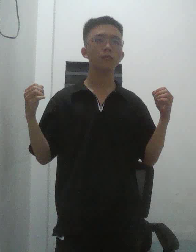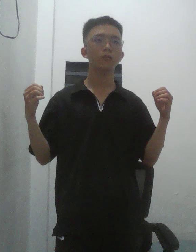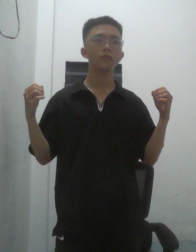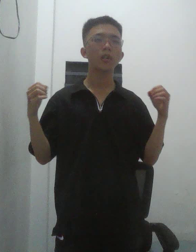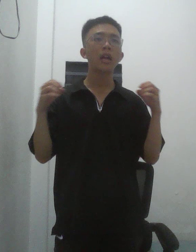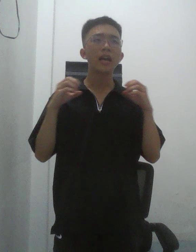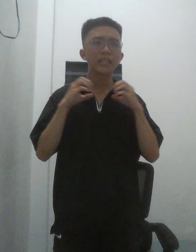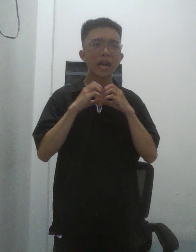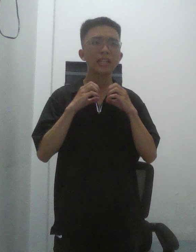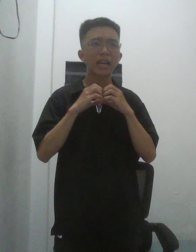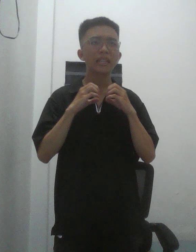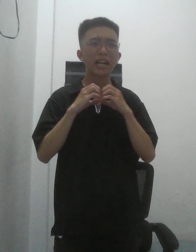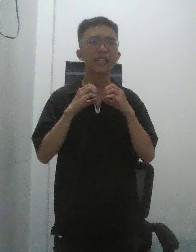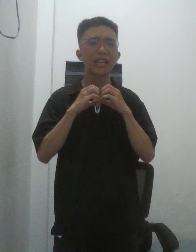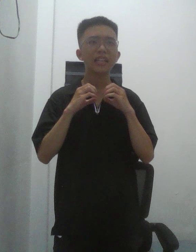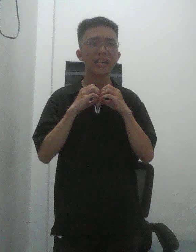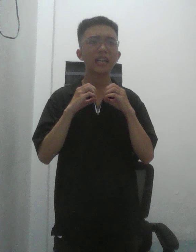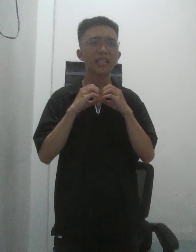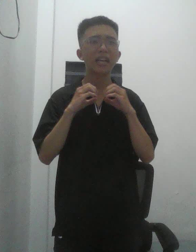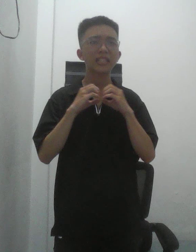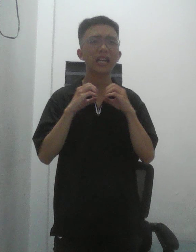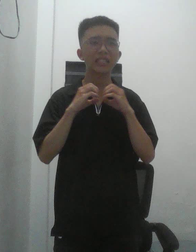cai nhau